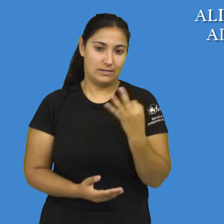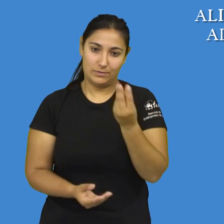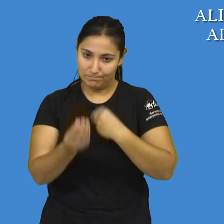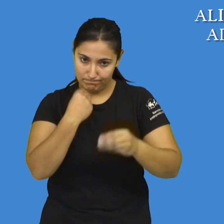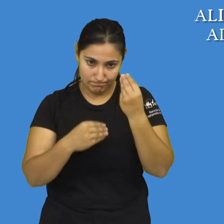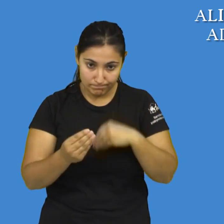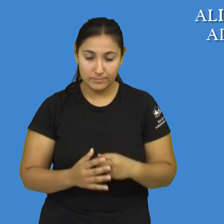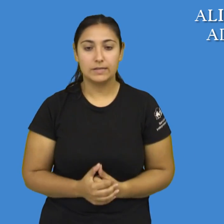comer